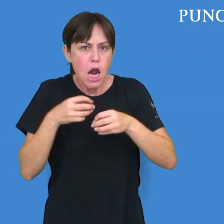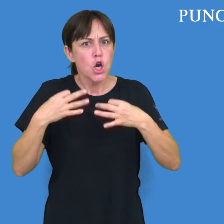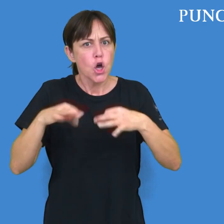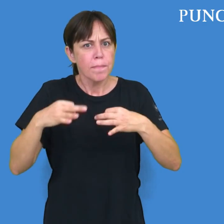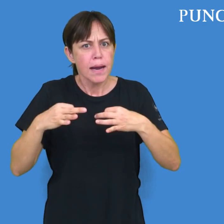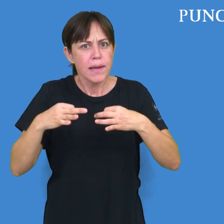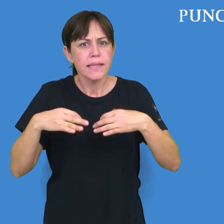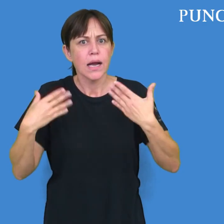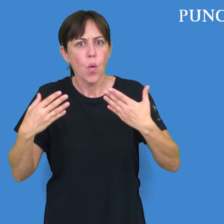normal